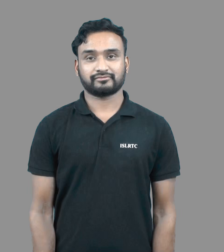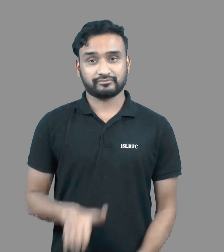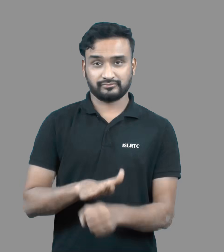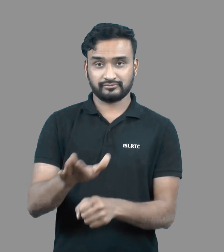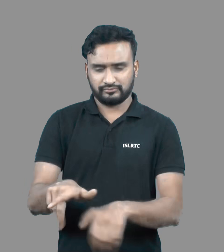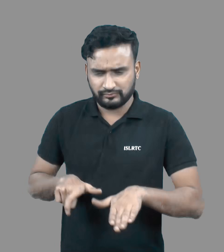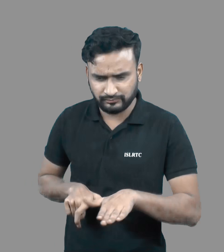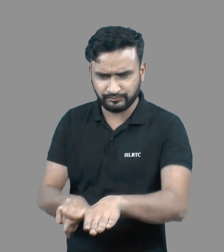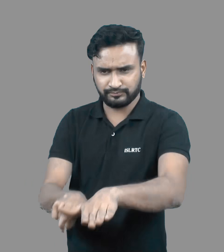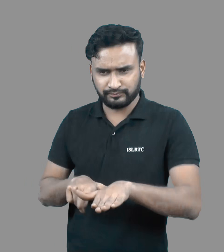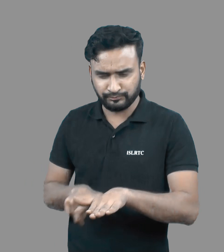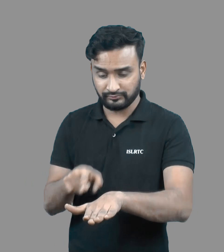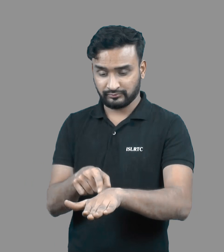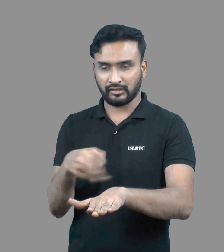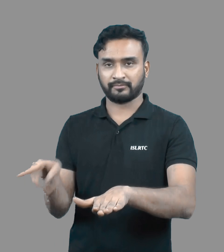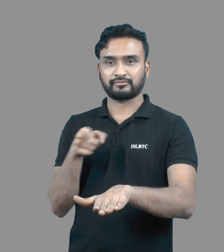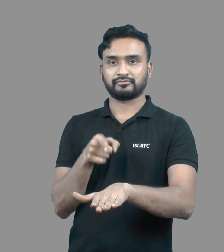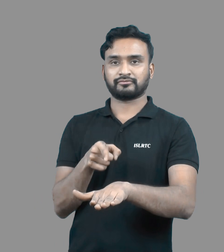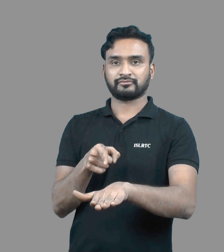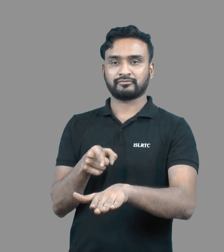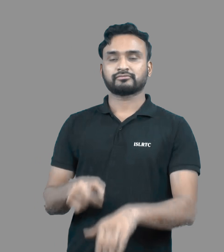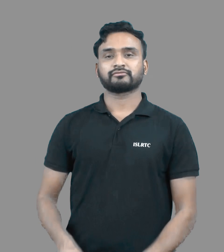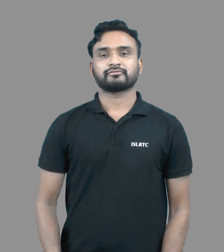Jack Plane